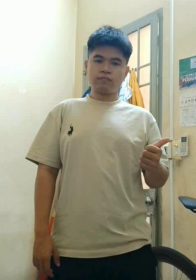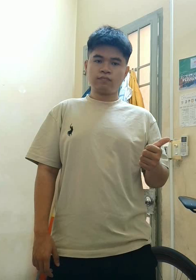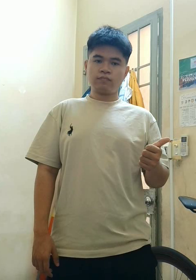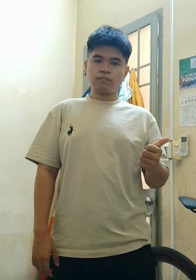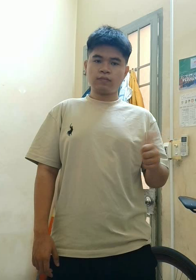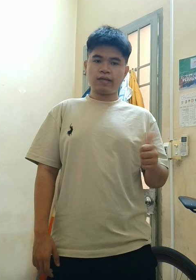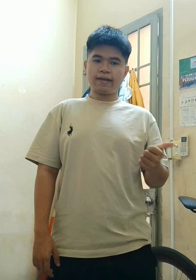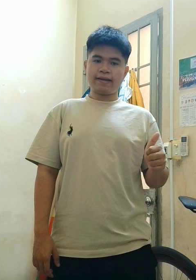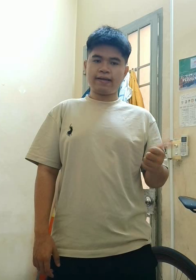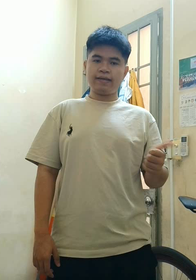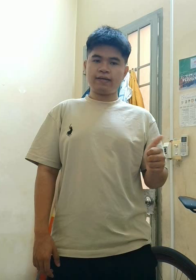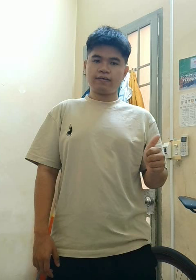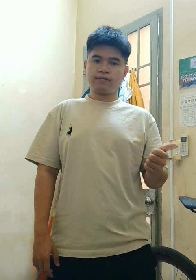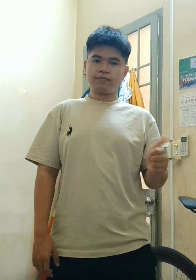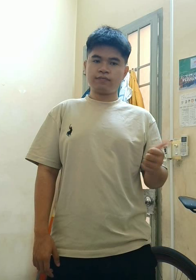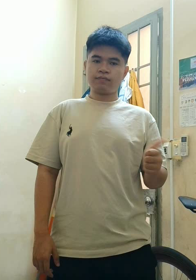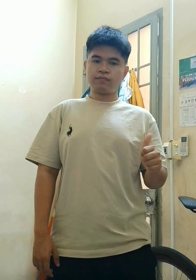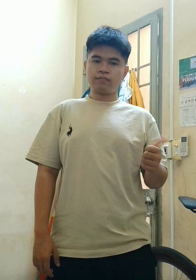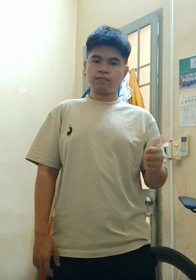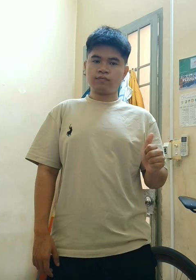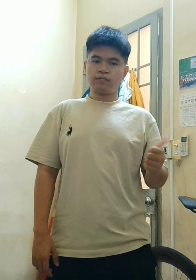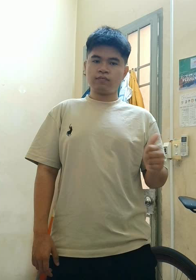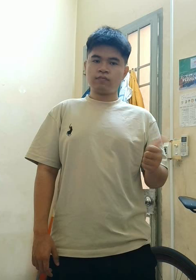ai